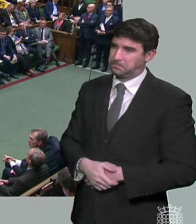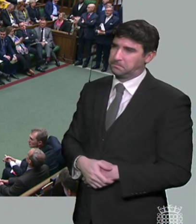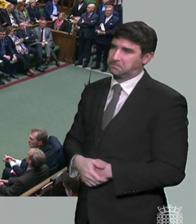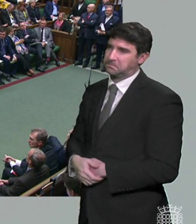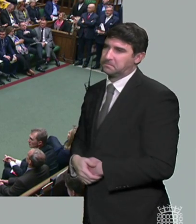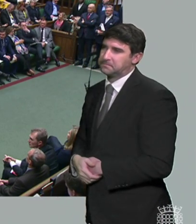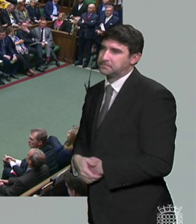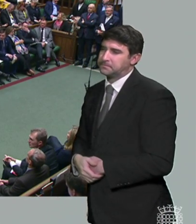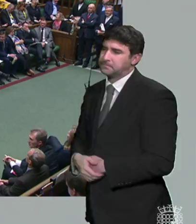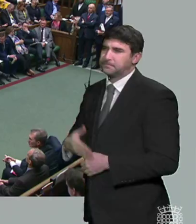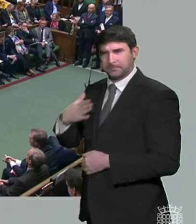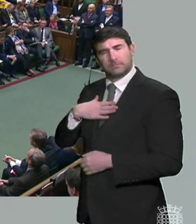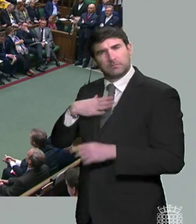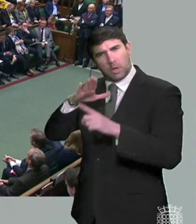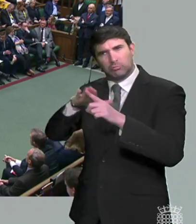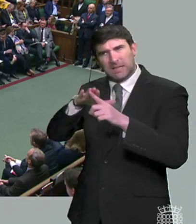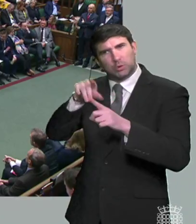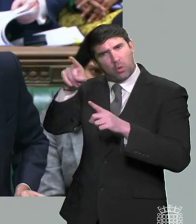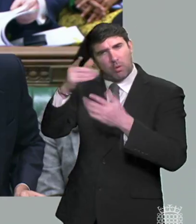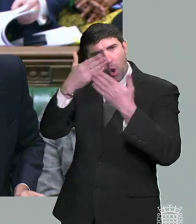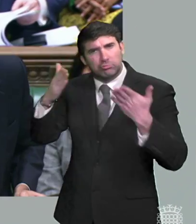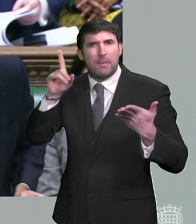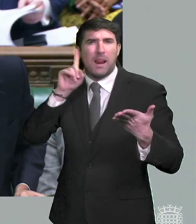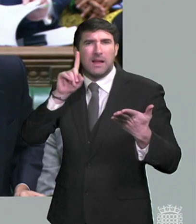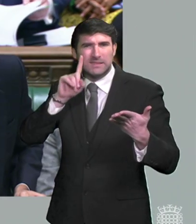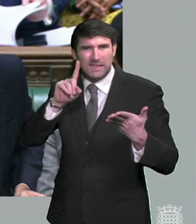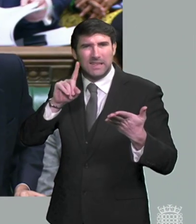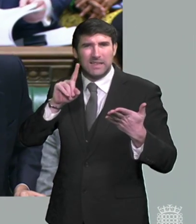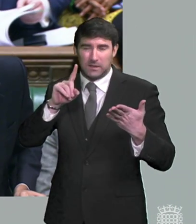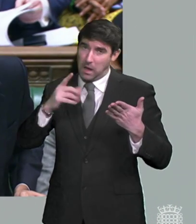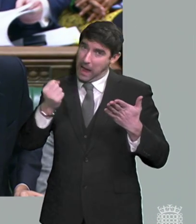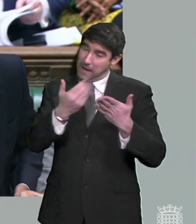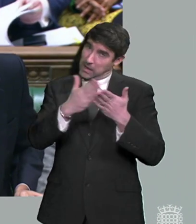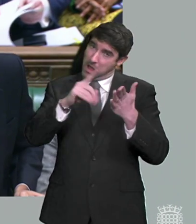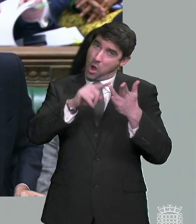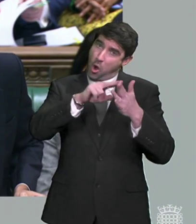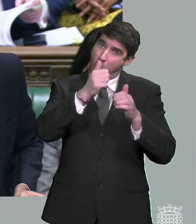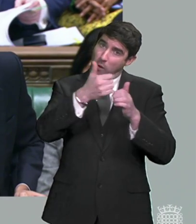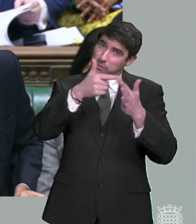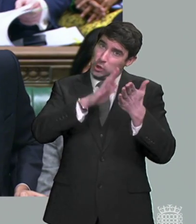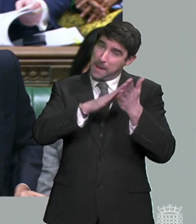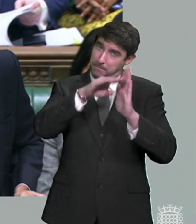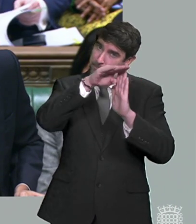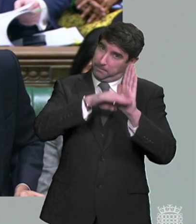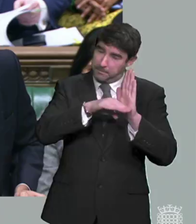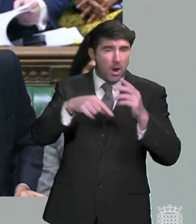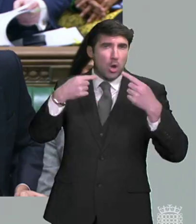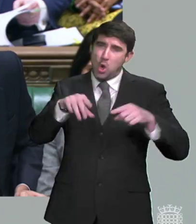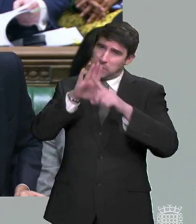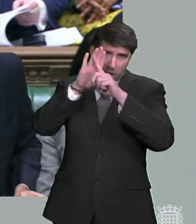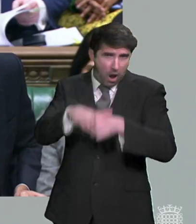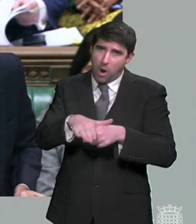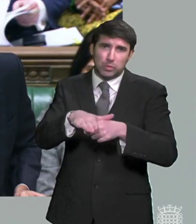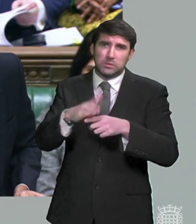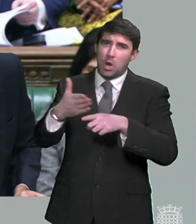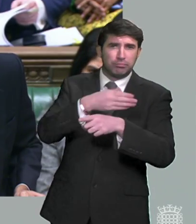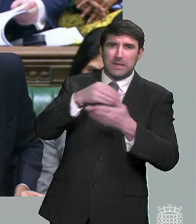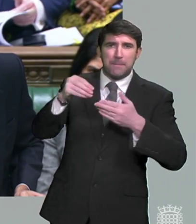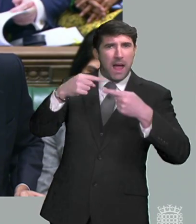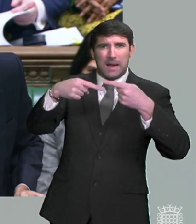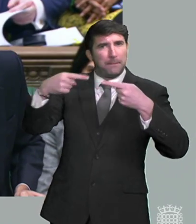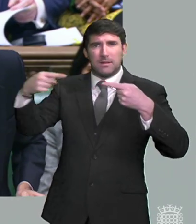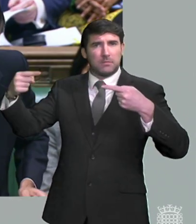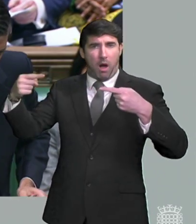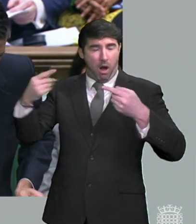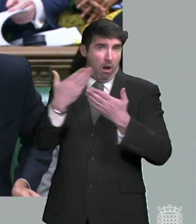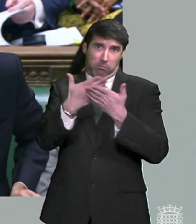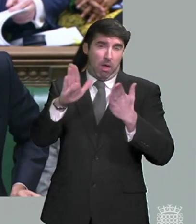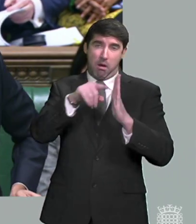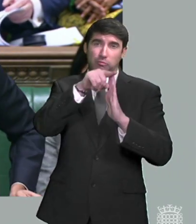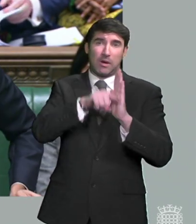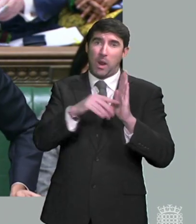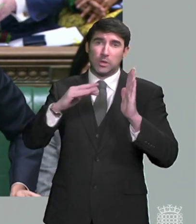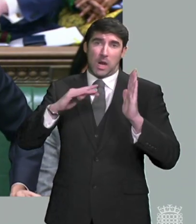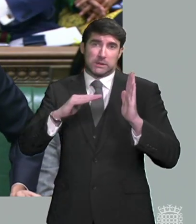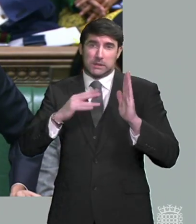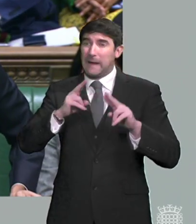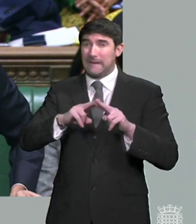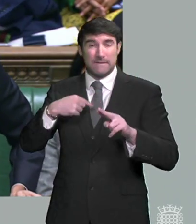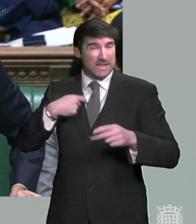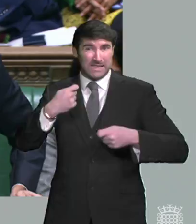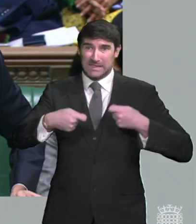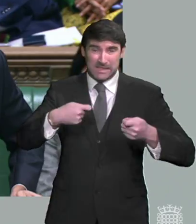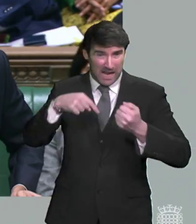I want to assure the honourable Lady that Ofgem has specific regulations in place regarding the use of prepayment meters and how energy companies should treat those who are struggling with their bills.